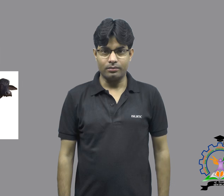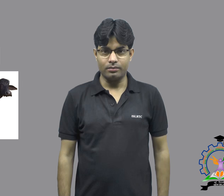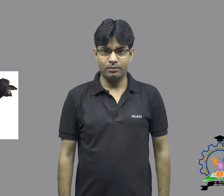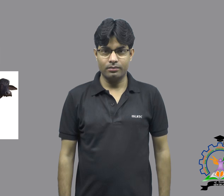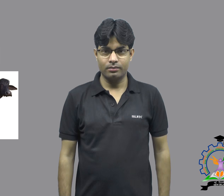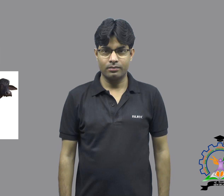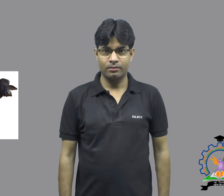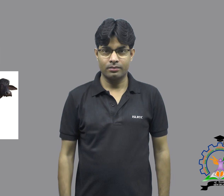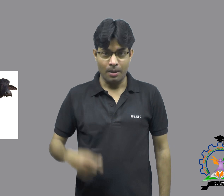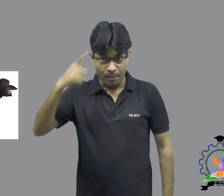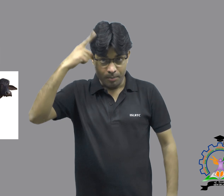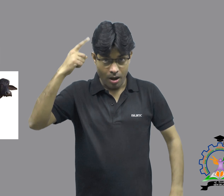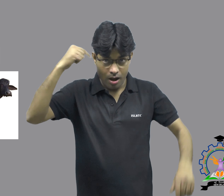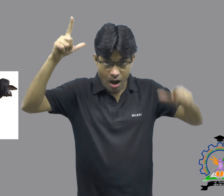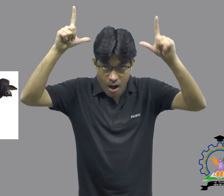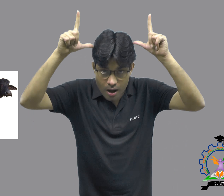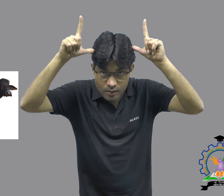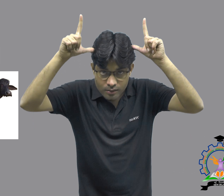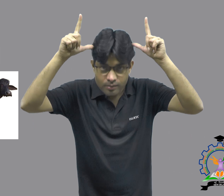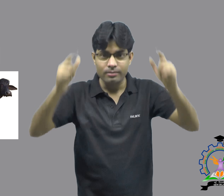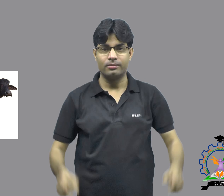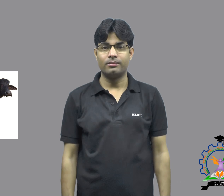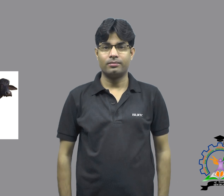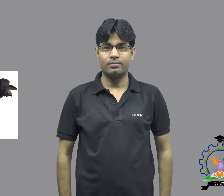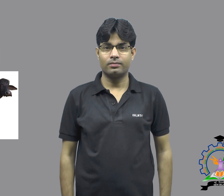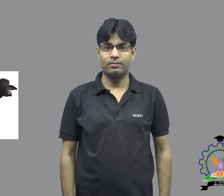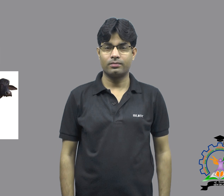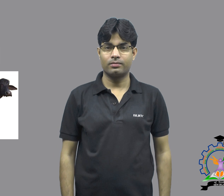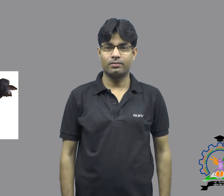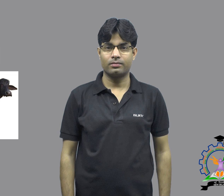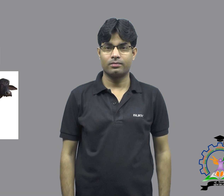Buffalo